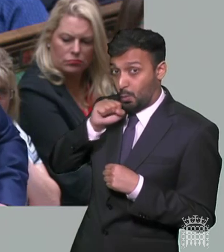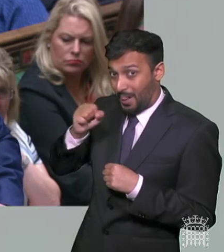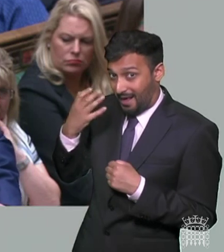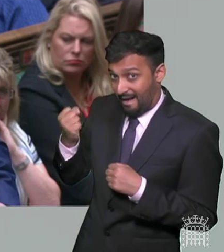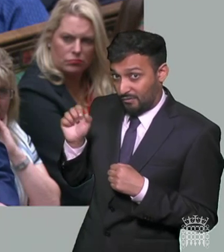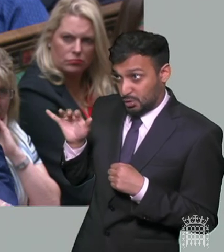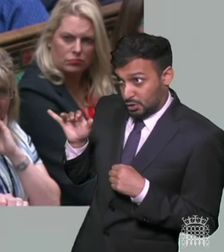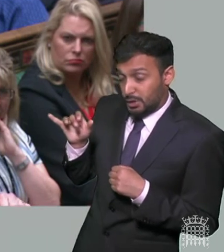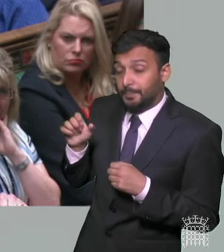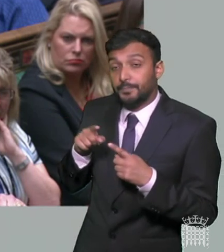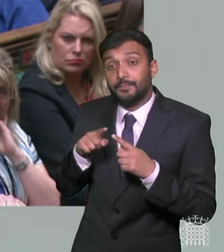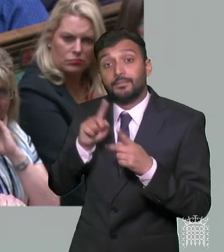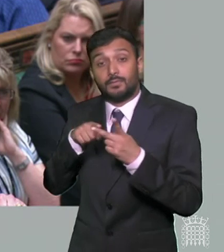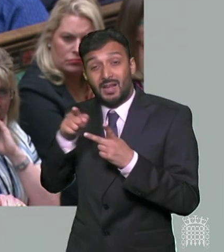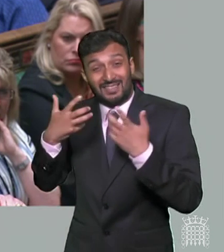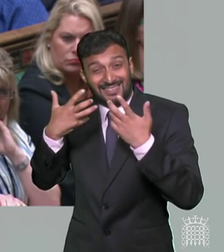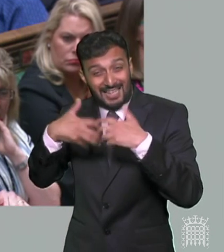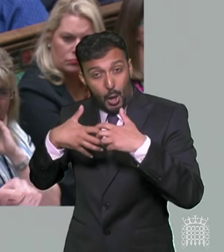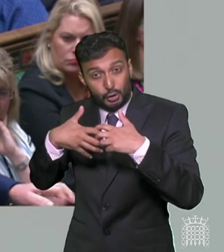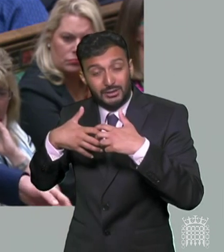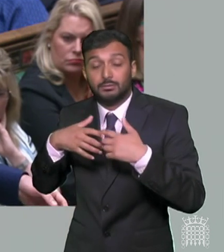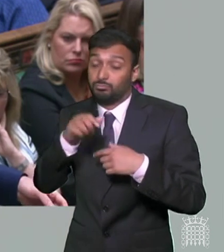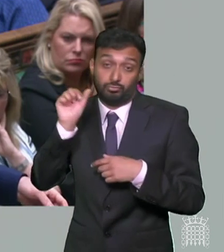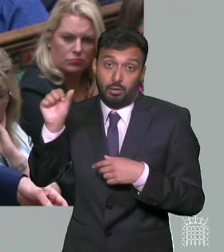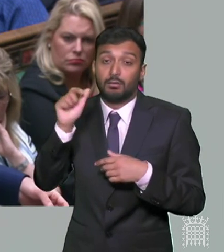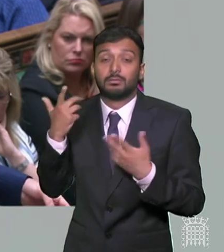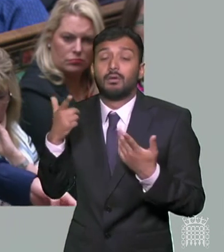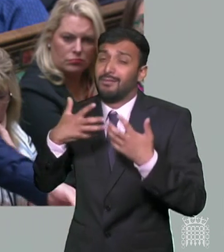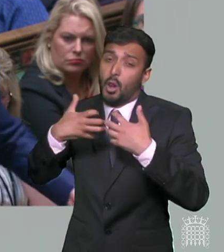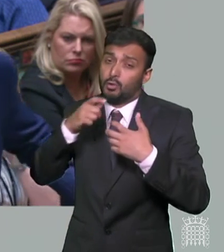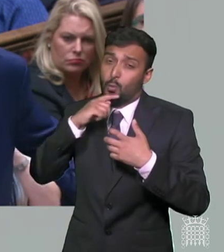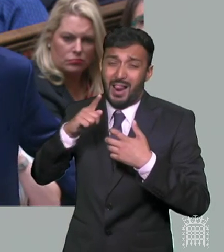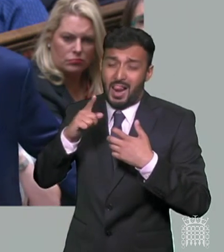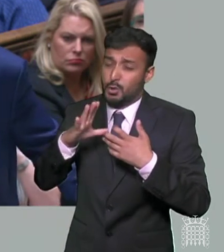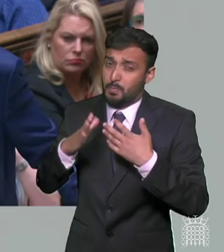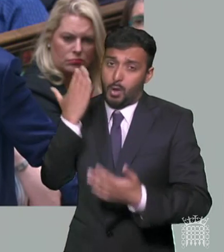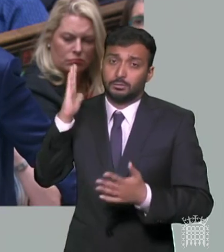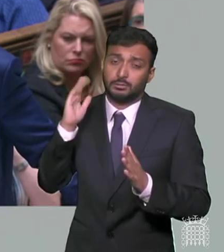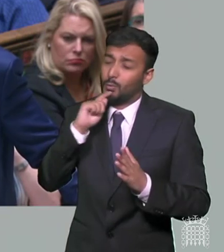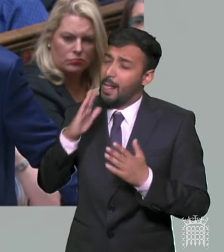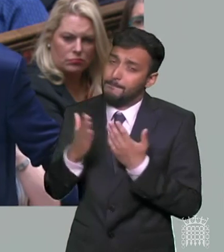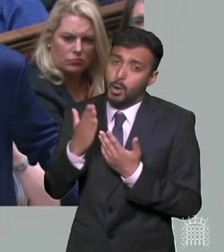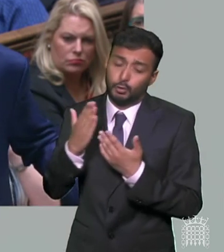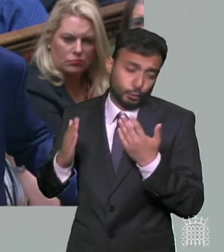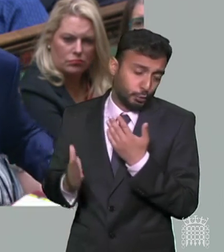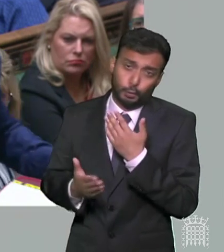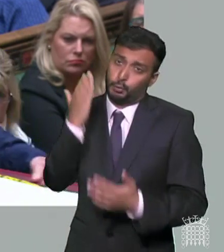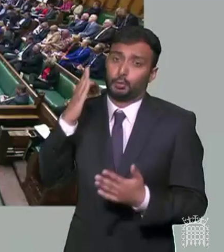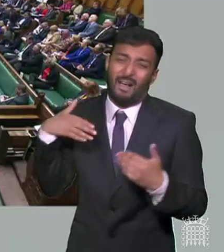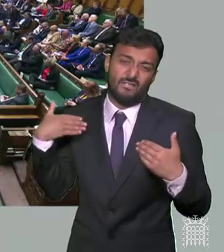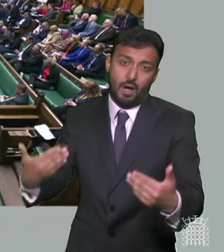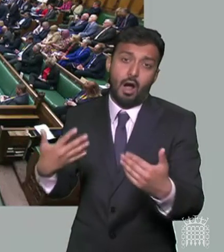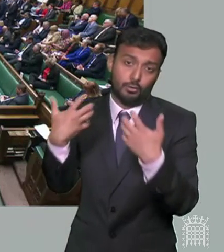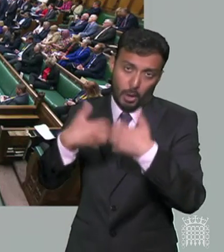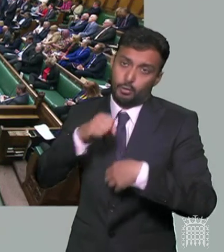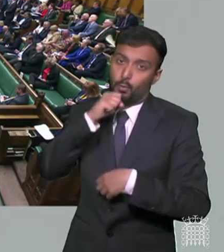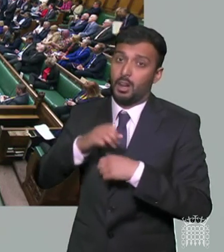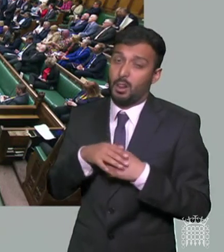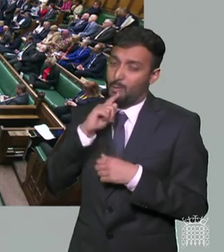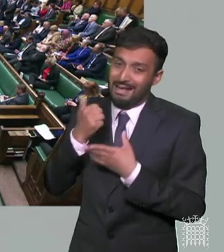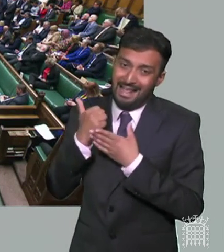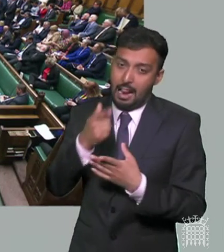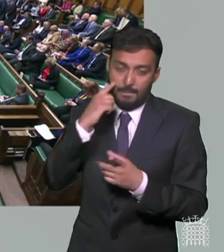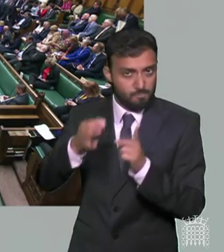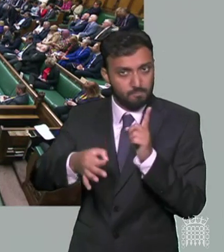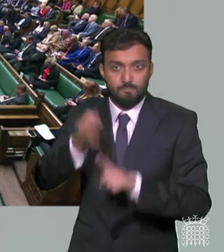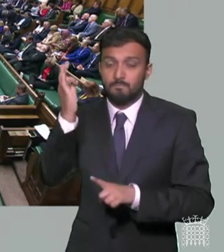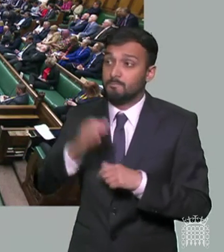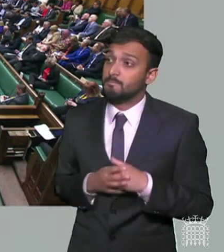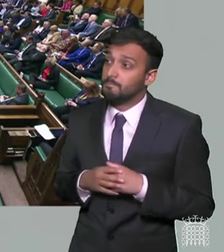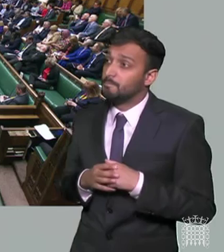On tech, he is absolutely right: the facilities will be at the cutting edge of modern technology, and that will really help drive up the quality of patient care.